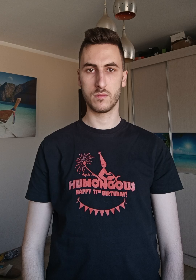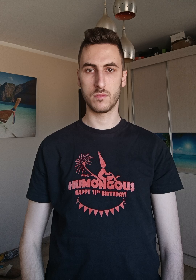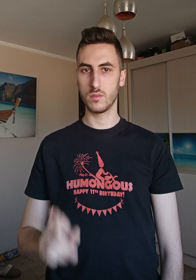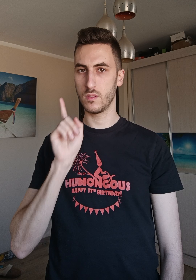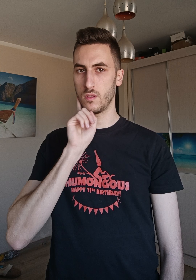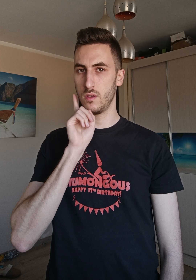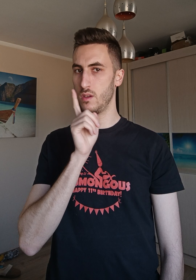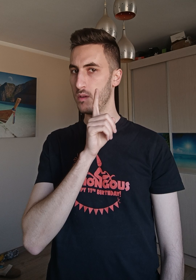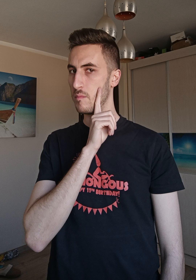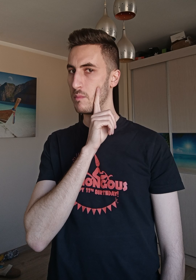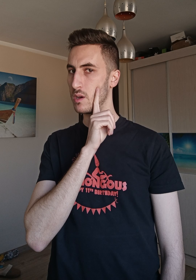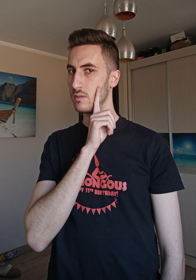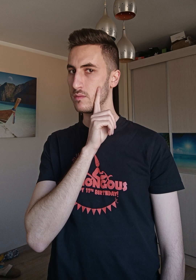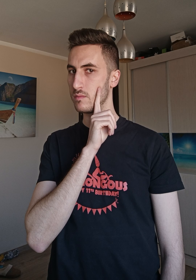אמא